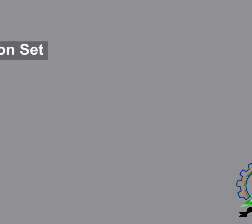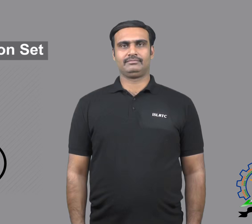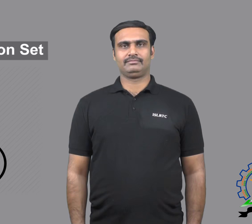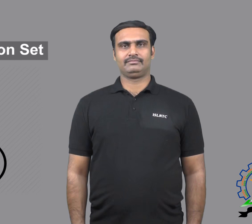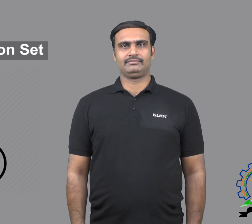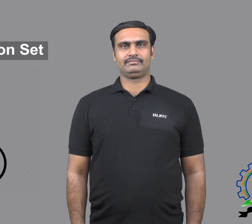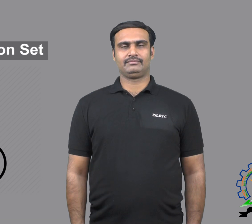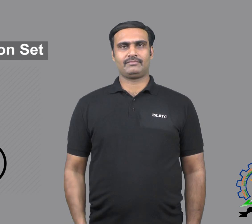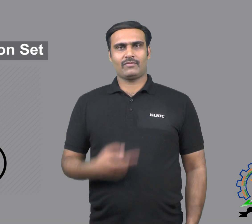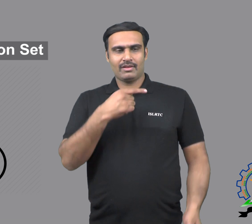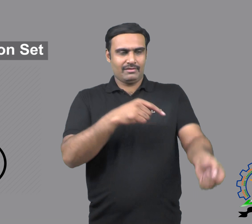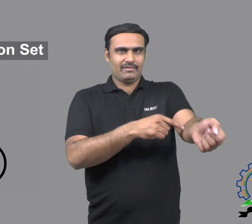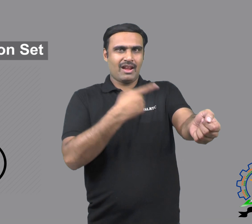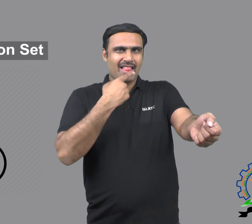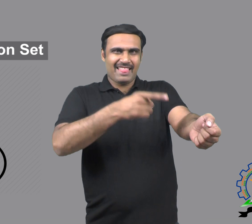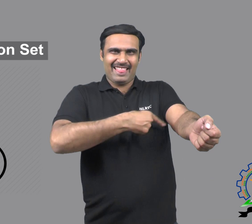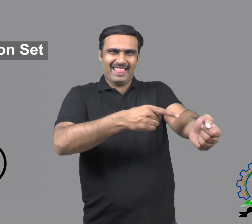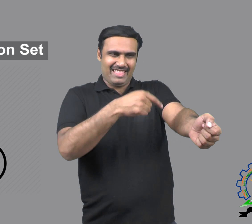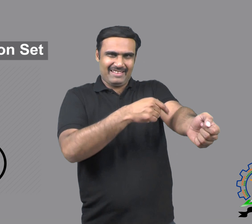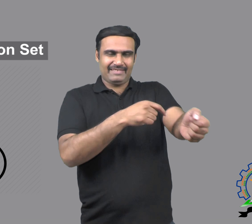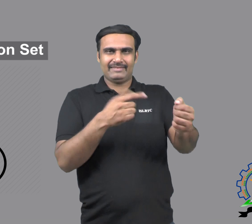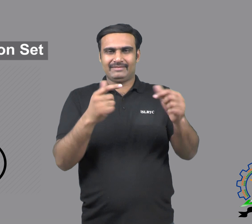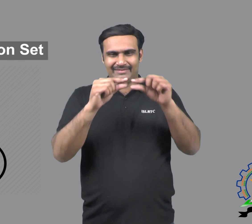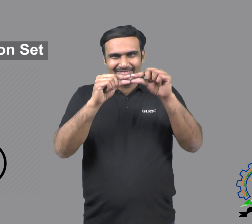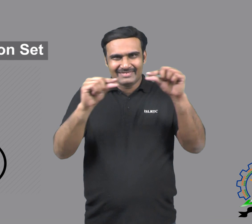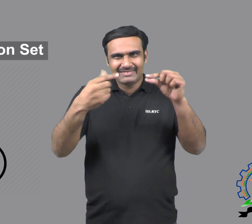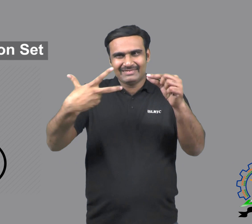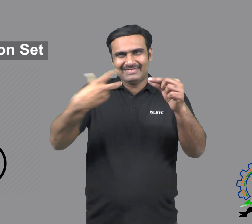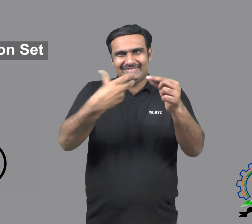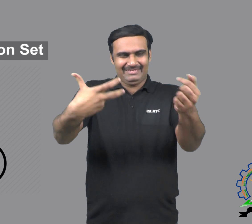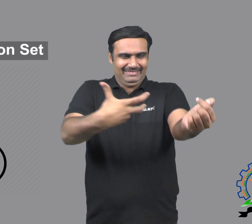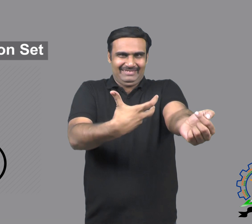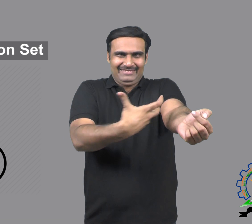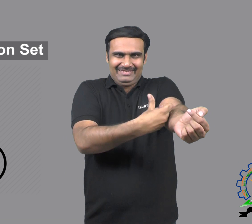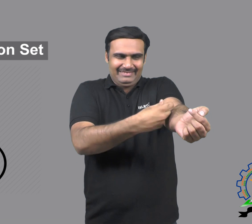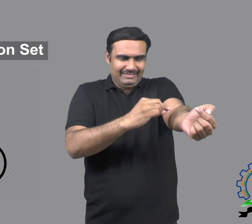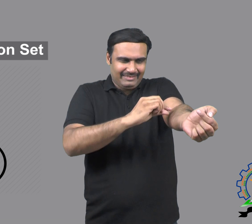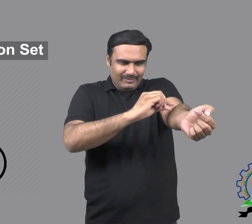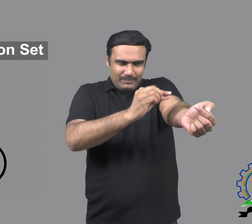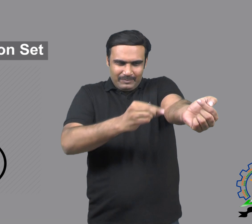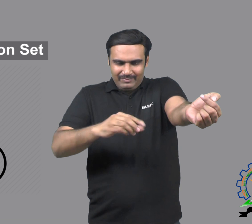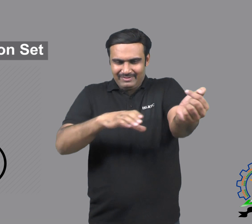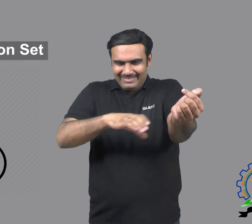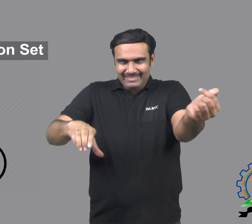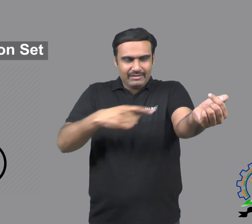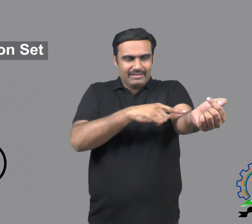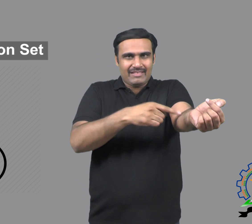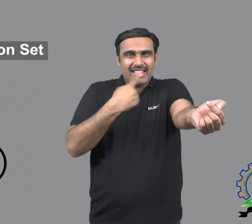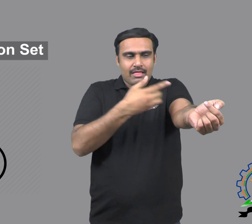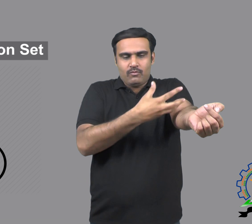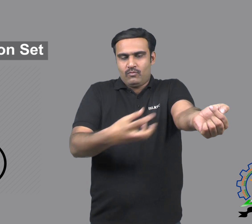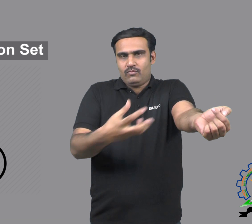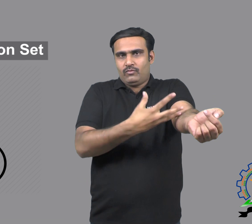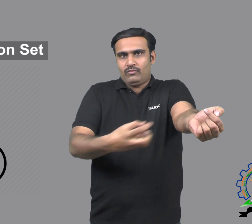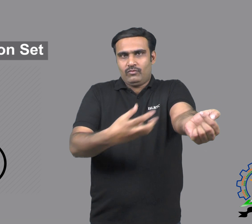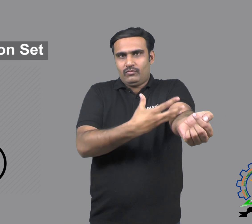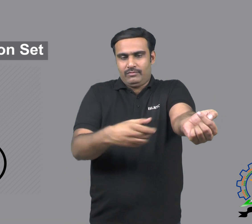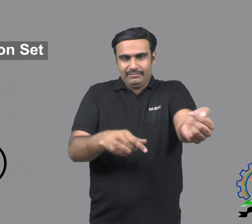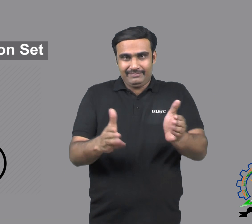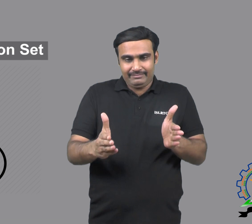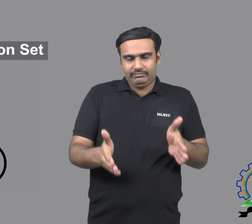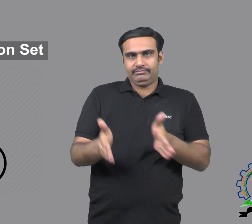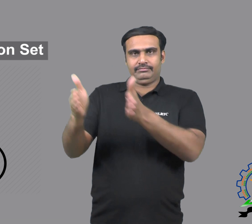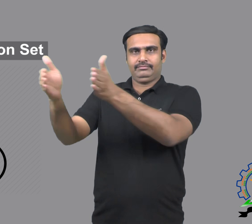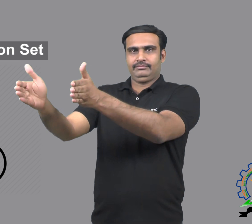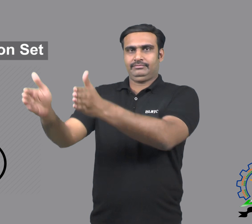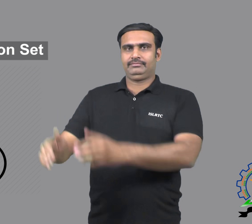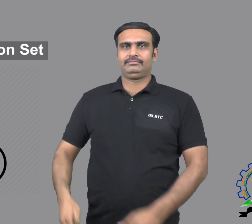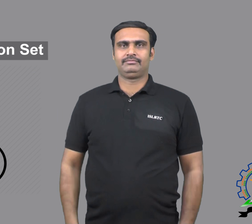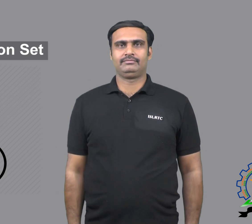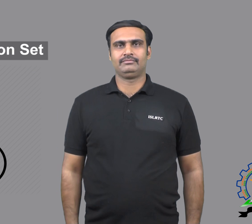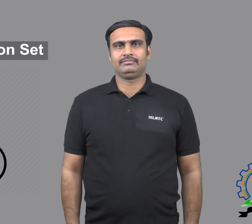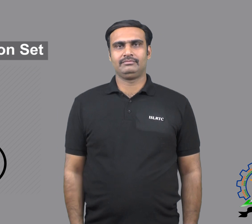Blood Infusion Set